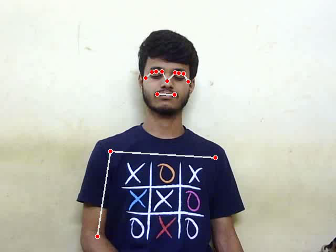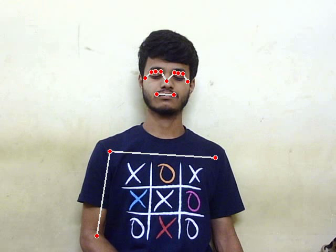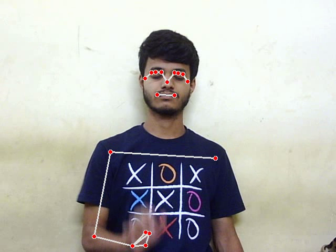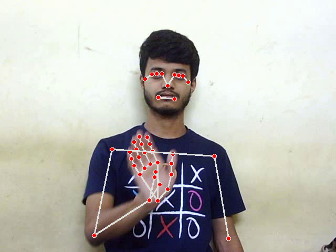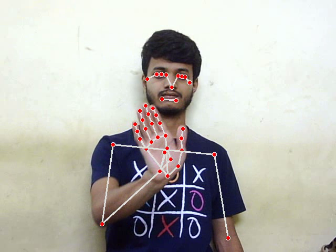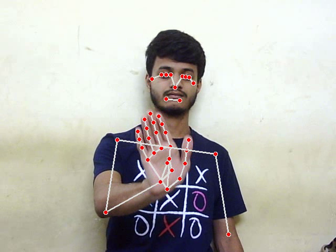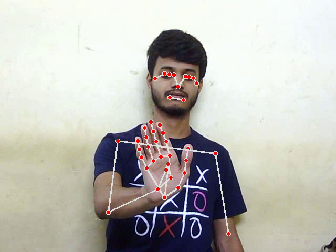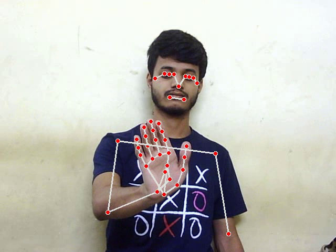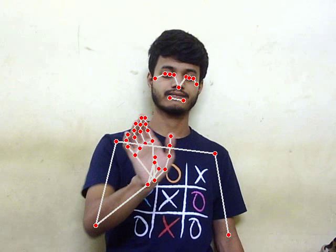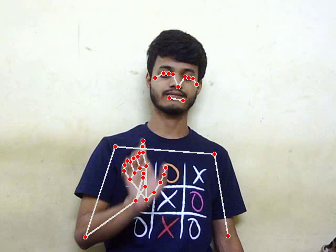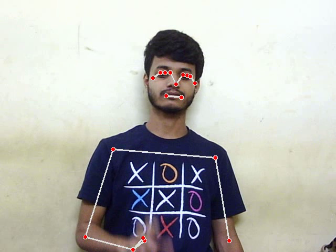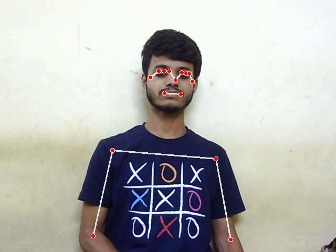your